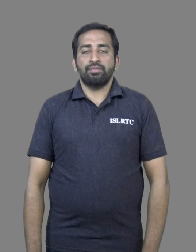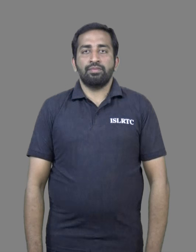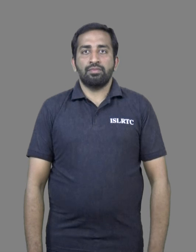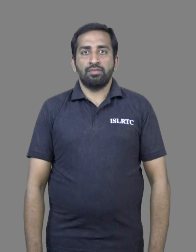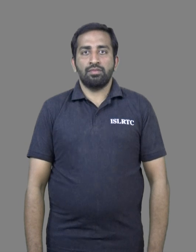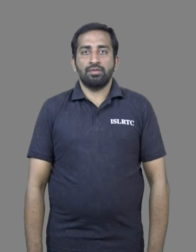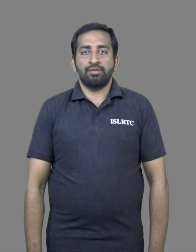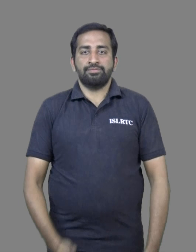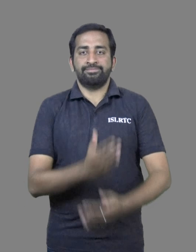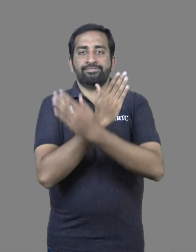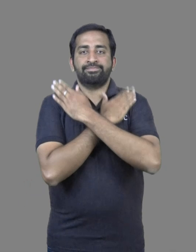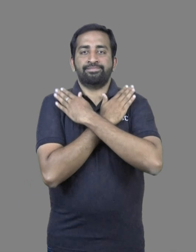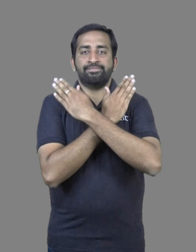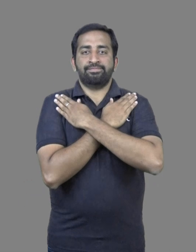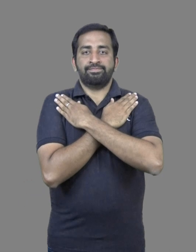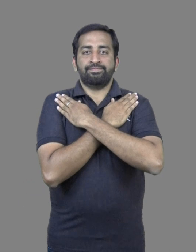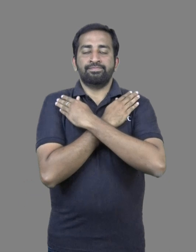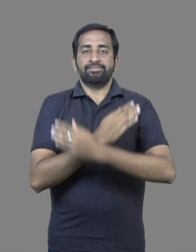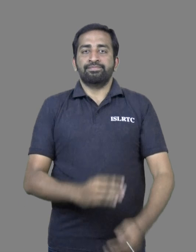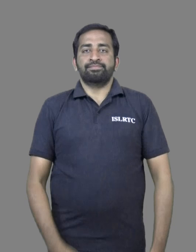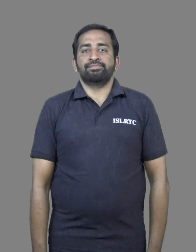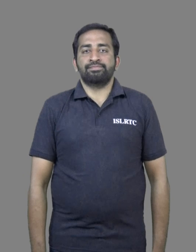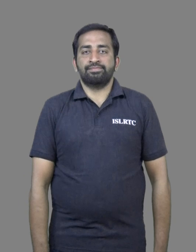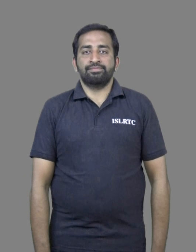Revoke Decision Cancel Call